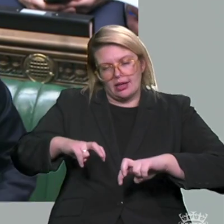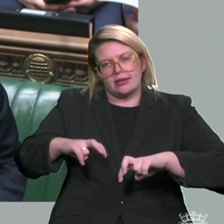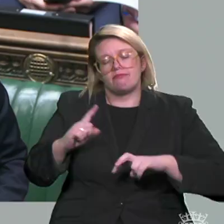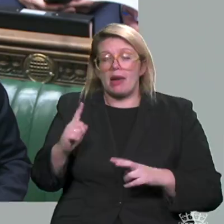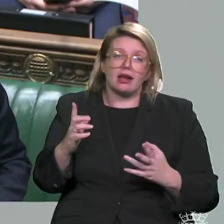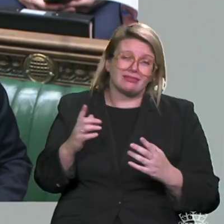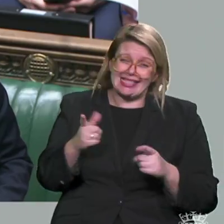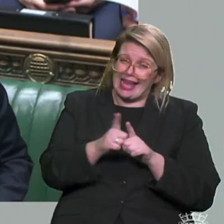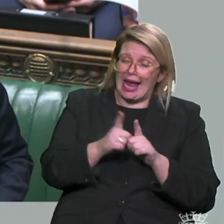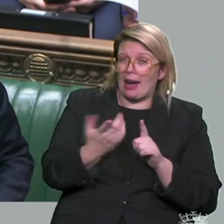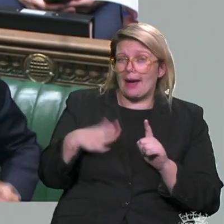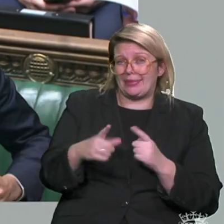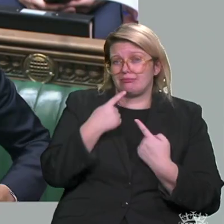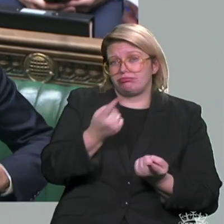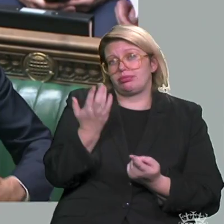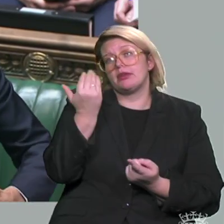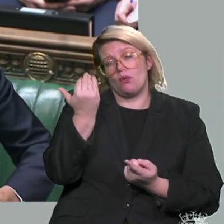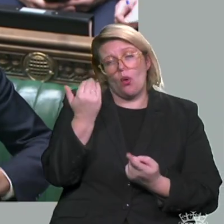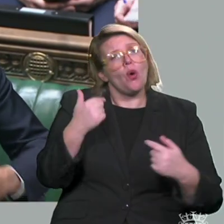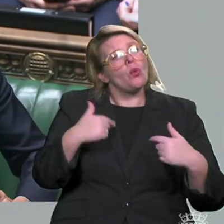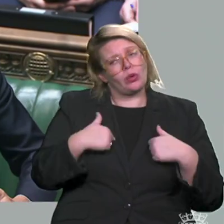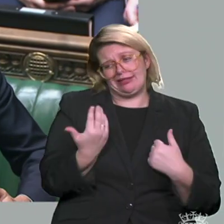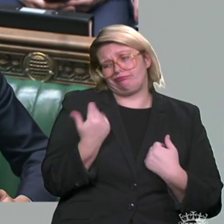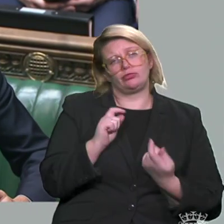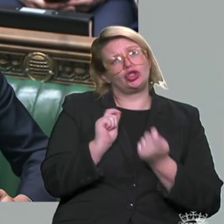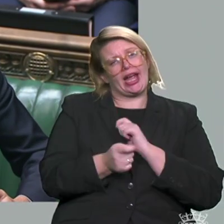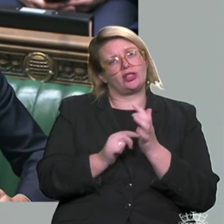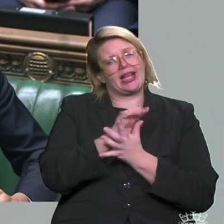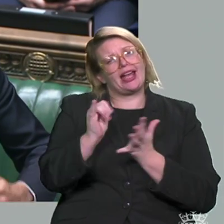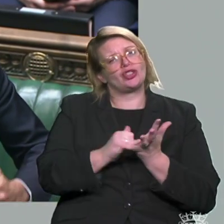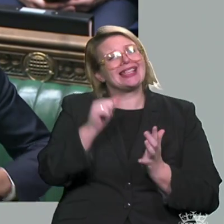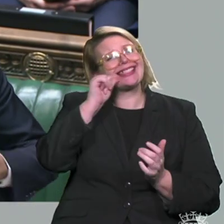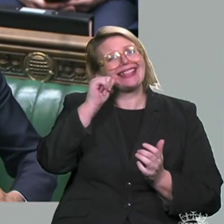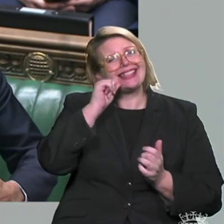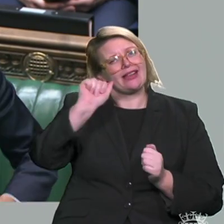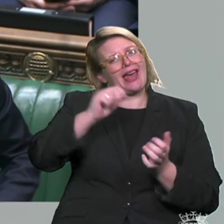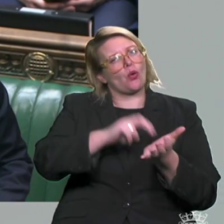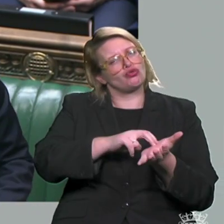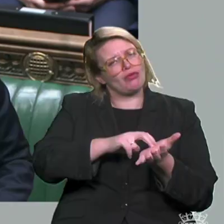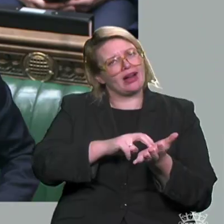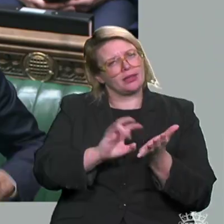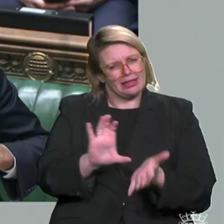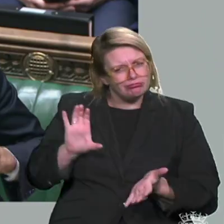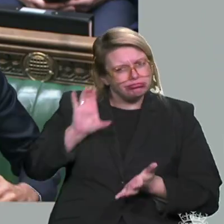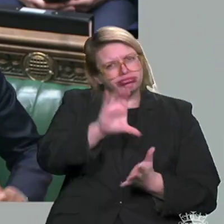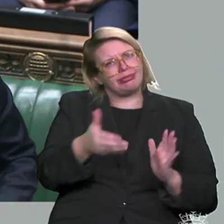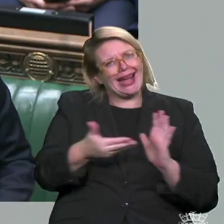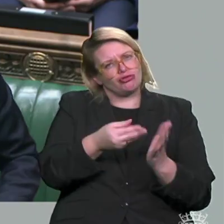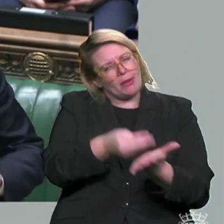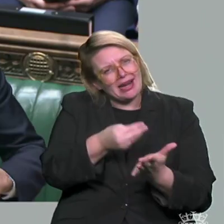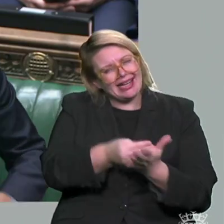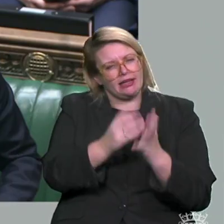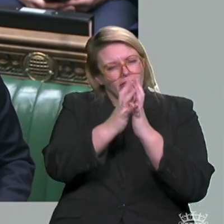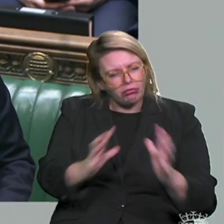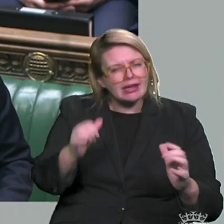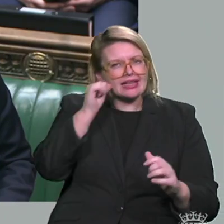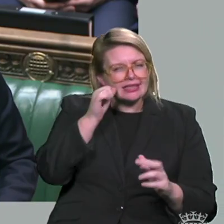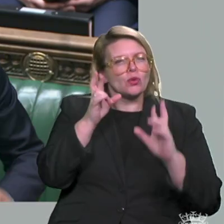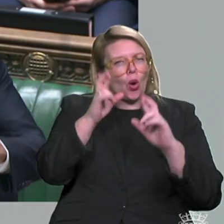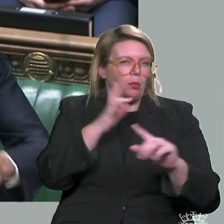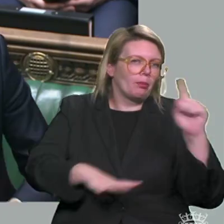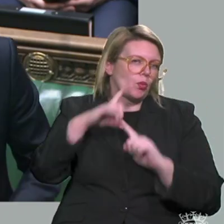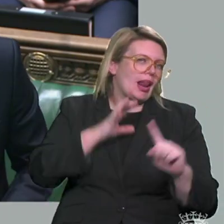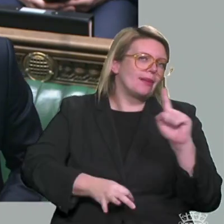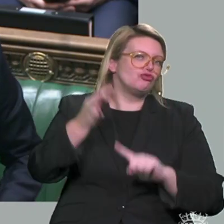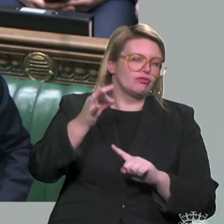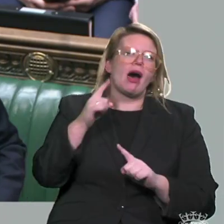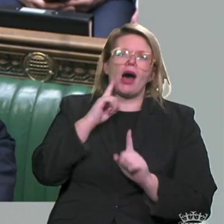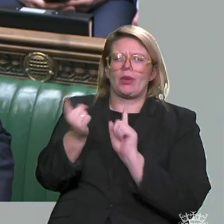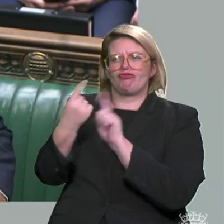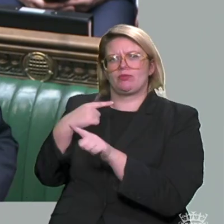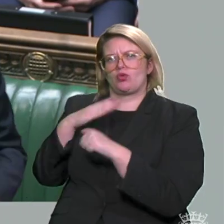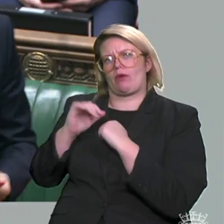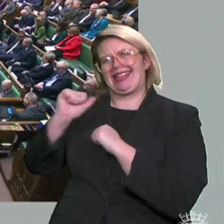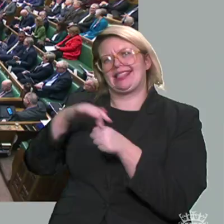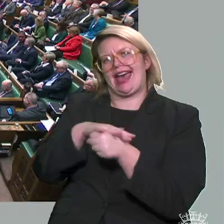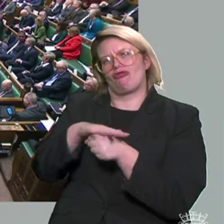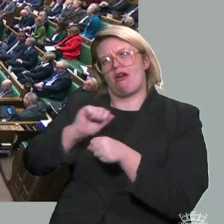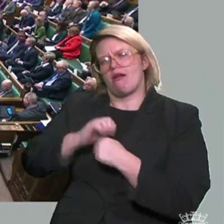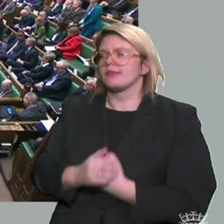As I said in answer to an earlier question, we have recently reformed the NHS dentistry contract, and the hundreds of millions of pounds more funding and more dentists should make a difference around the country, but I will write to him on that specific case.